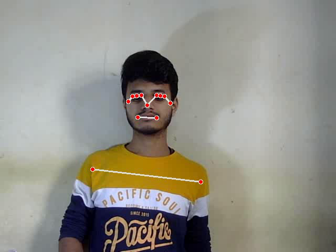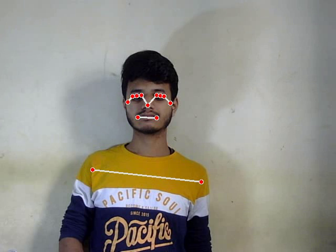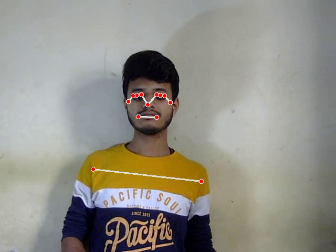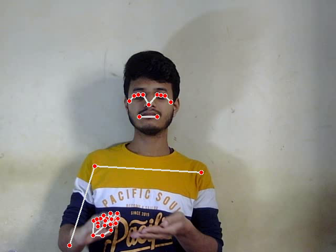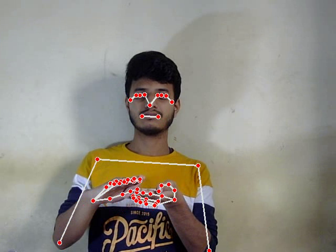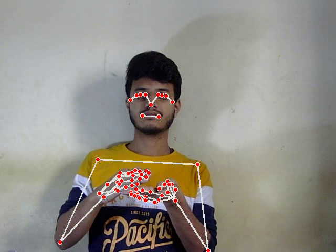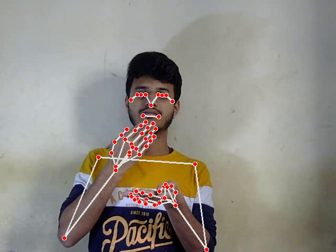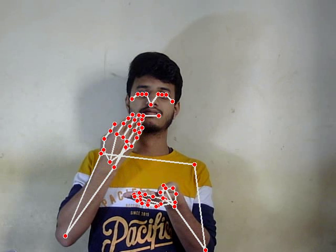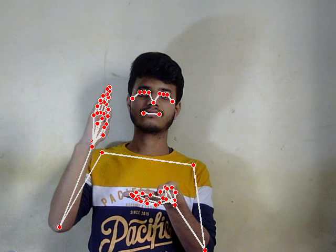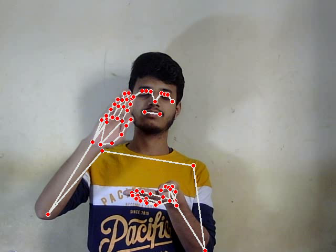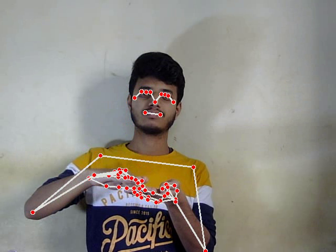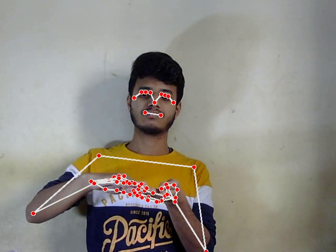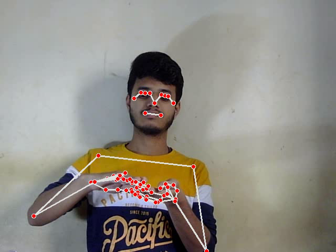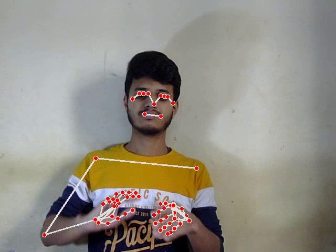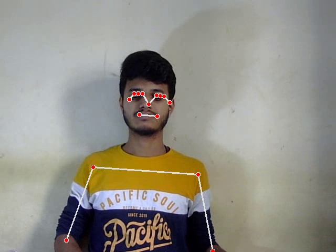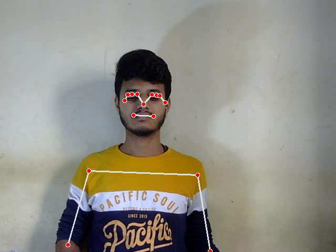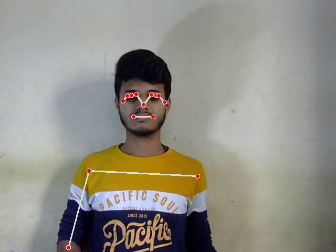bad